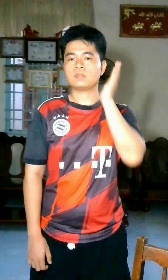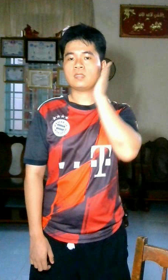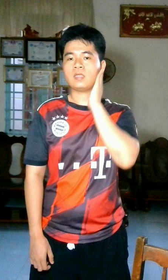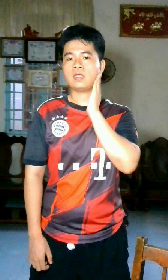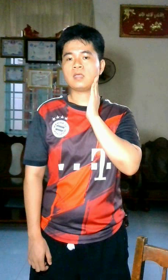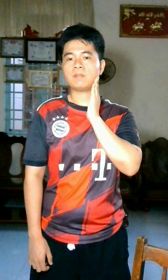dep